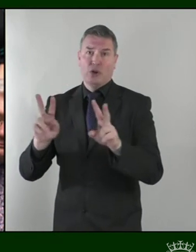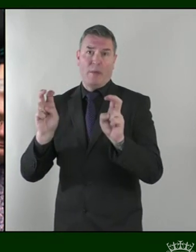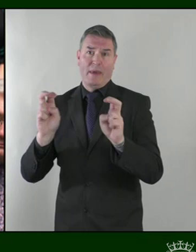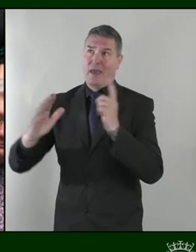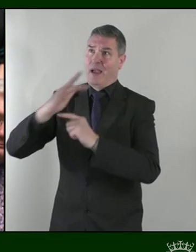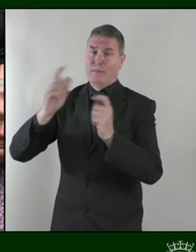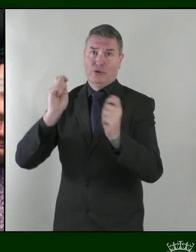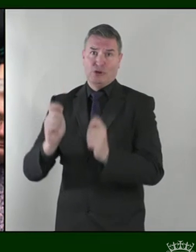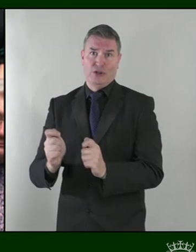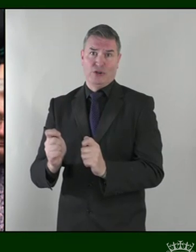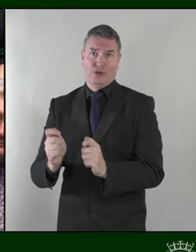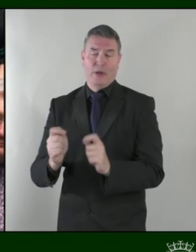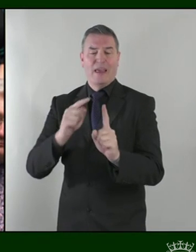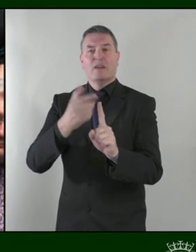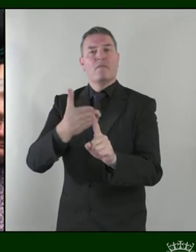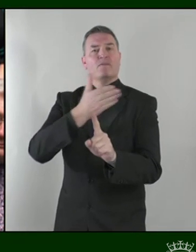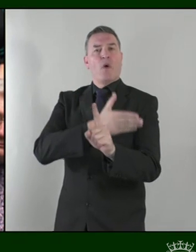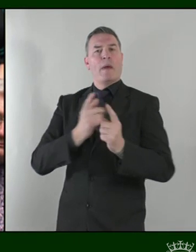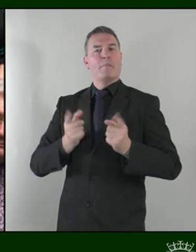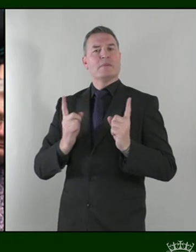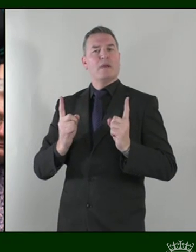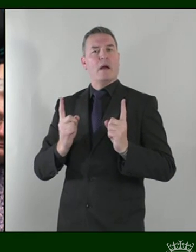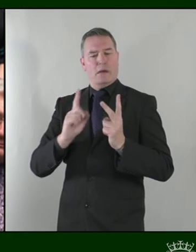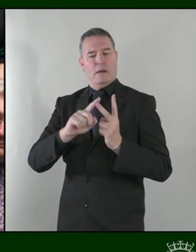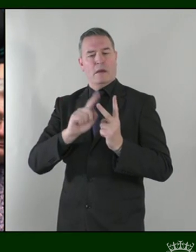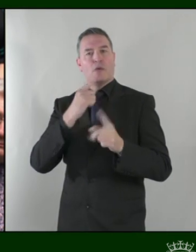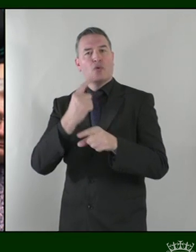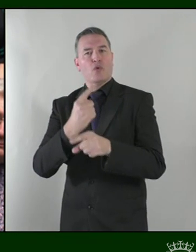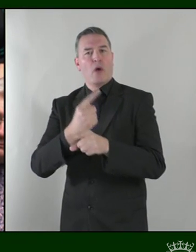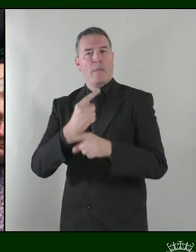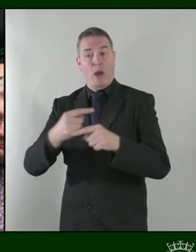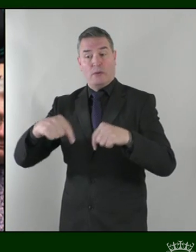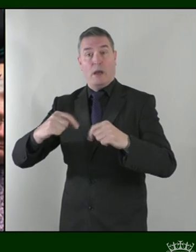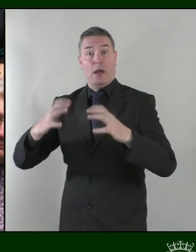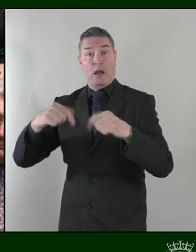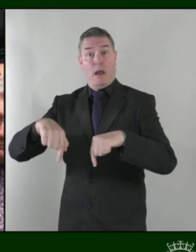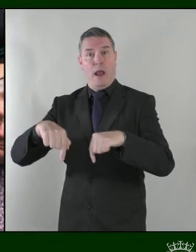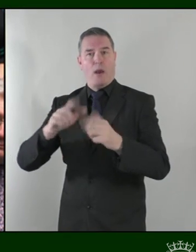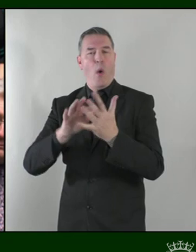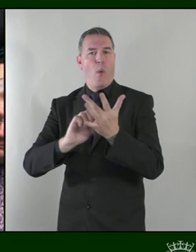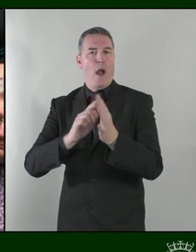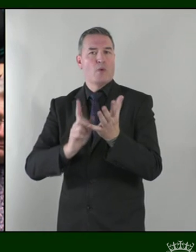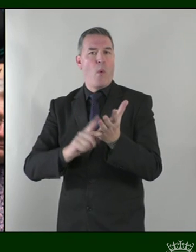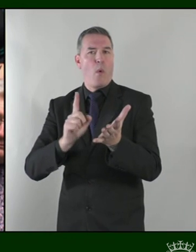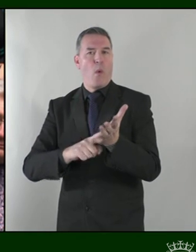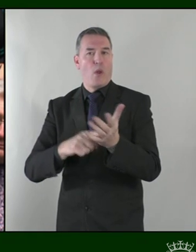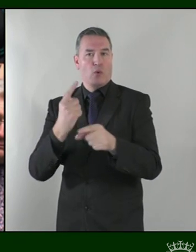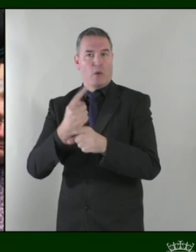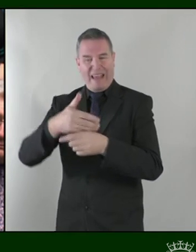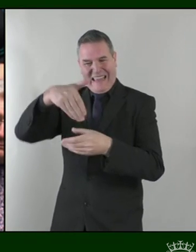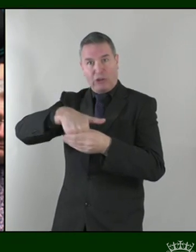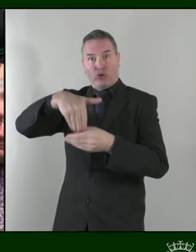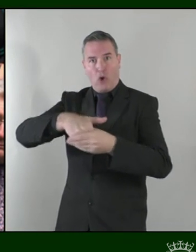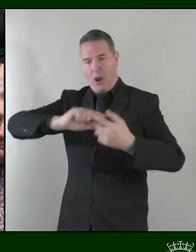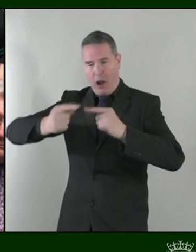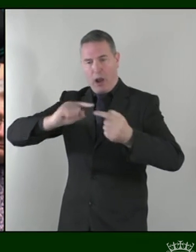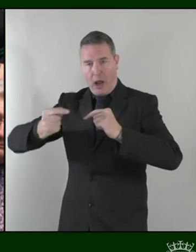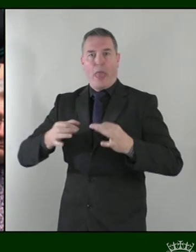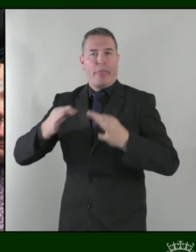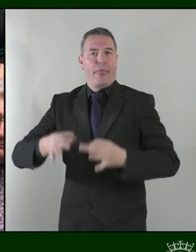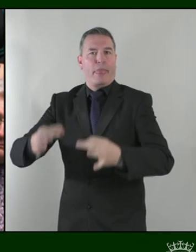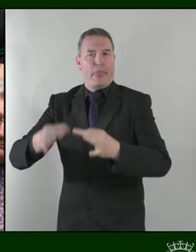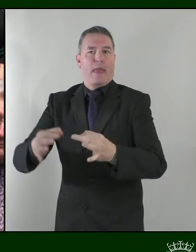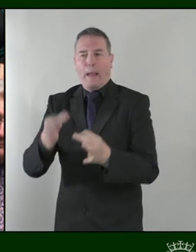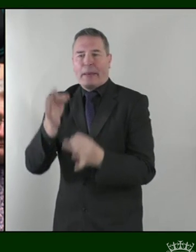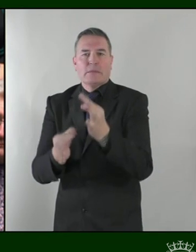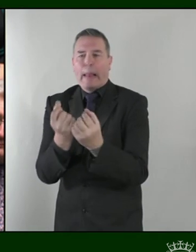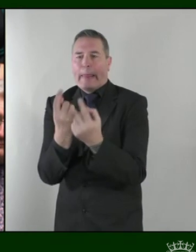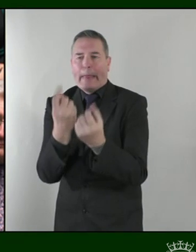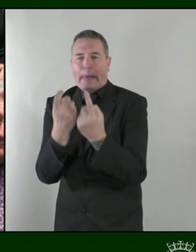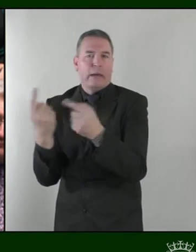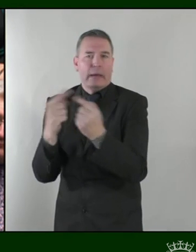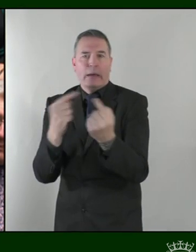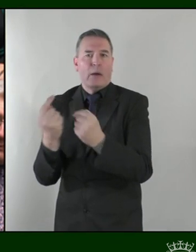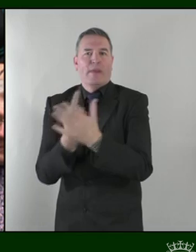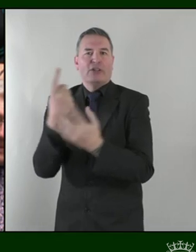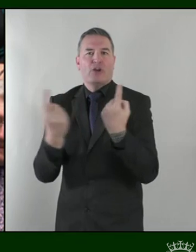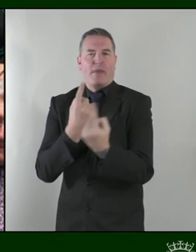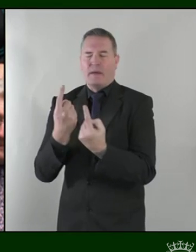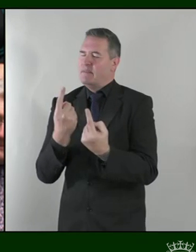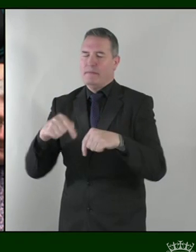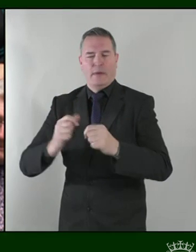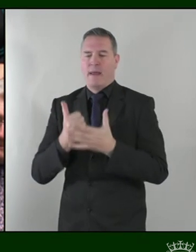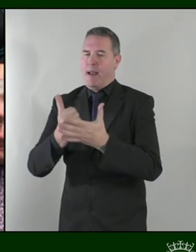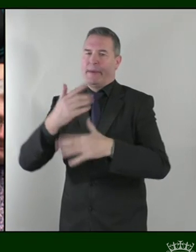And now his former Minister has described preparations in Whitehall as “Whitehall knot-tying, infighting and obfuscation, petty political squabbles and black ops briefings”.